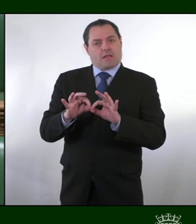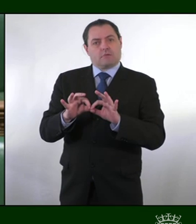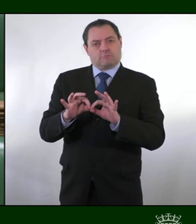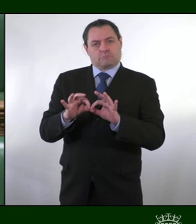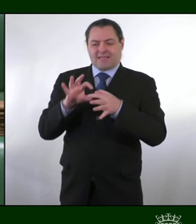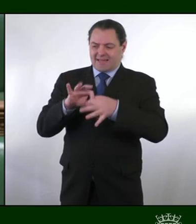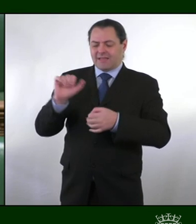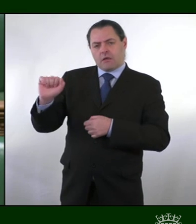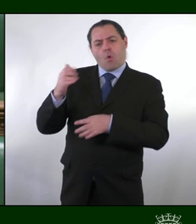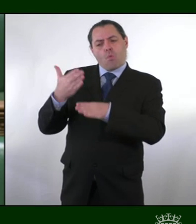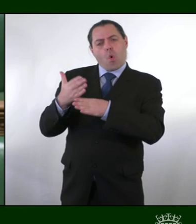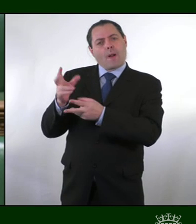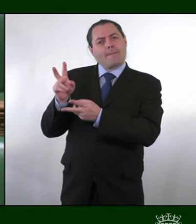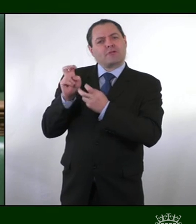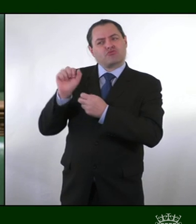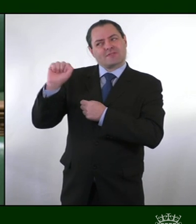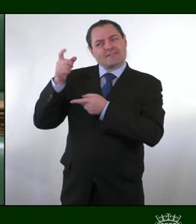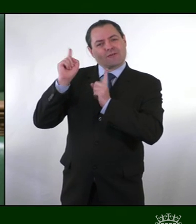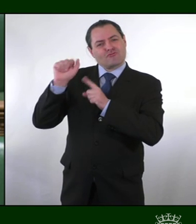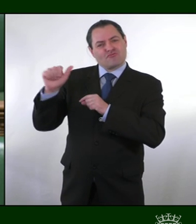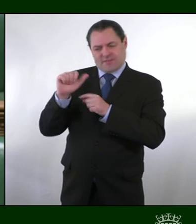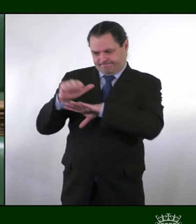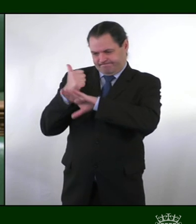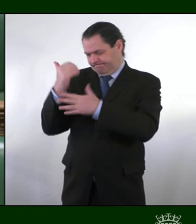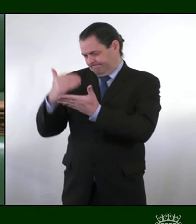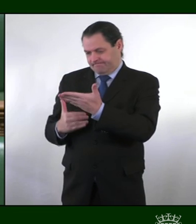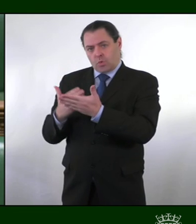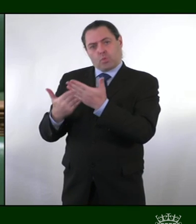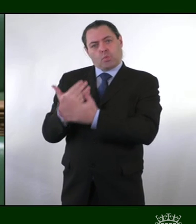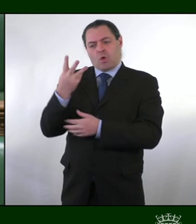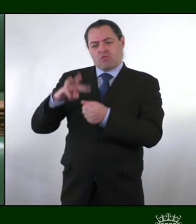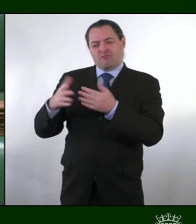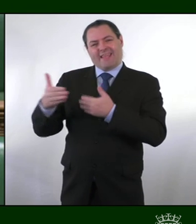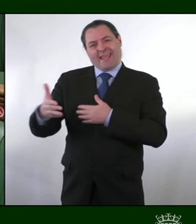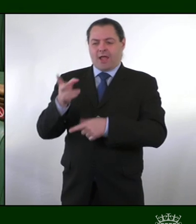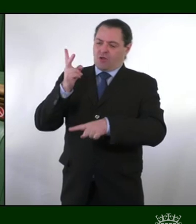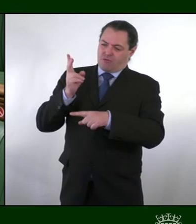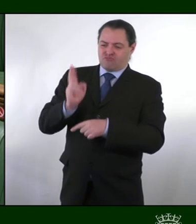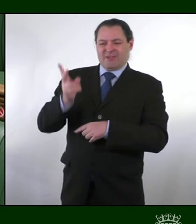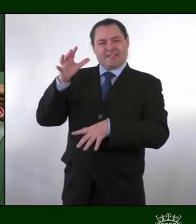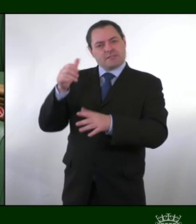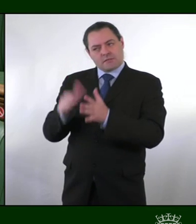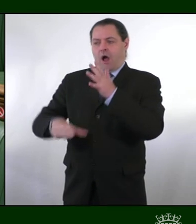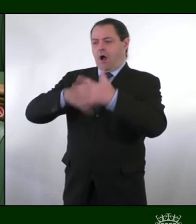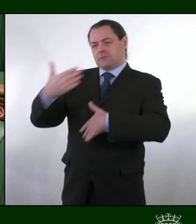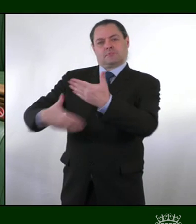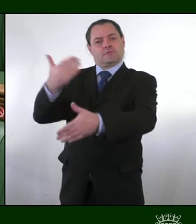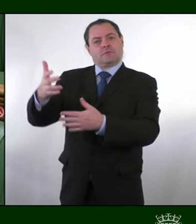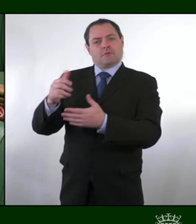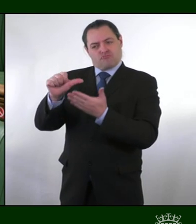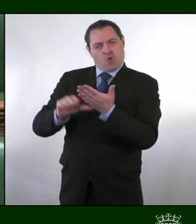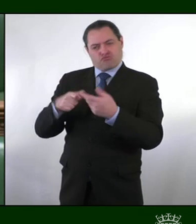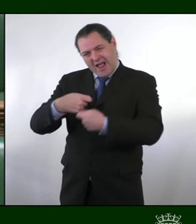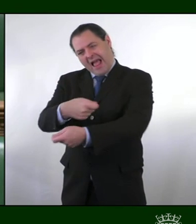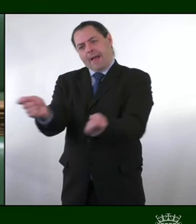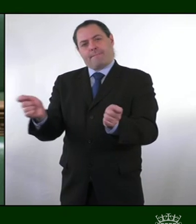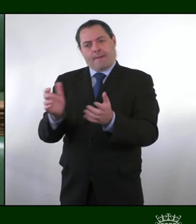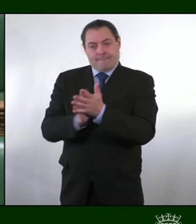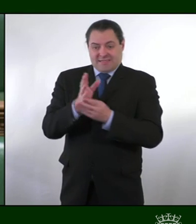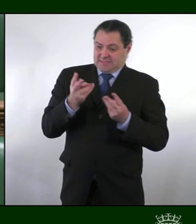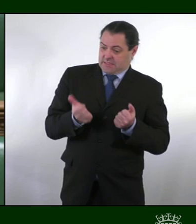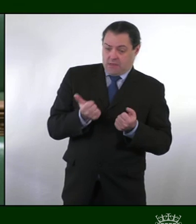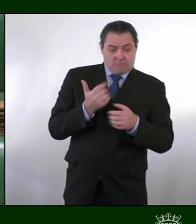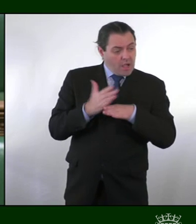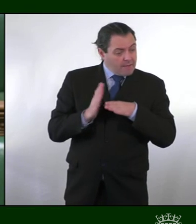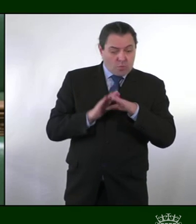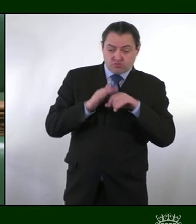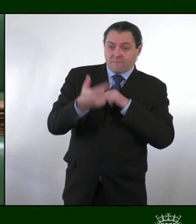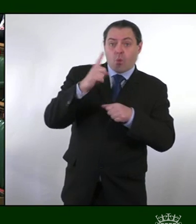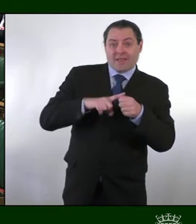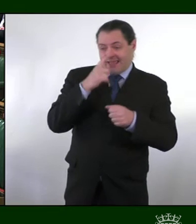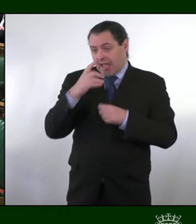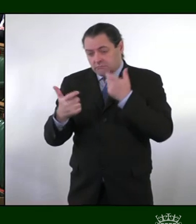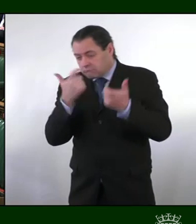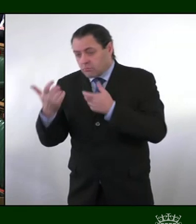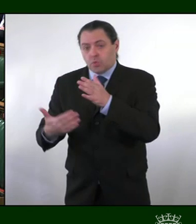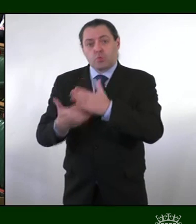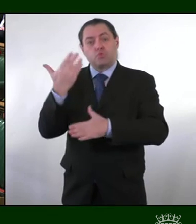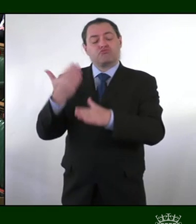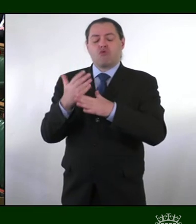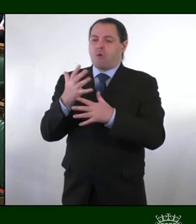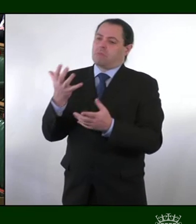Friend the Secretary of State for Work and Pensions to deliver a new three-year restart programme to help over a million people who have been unemployed for over a year to find new work.